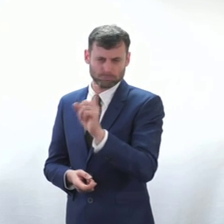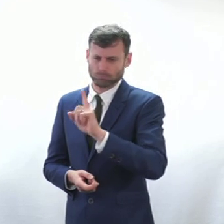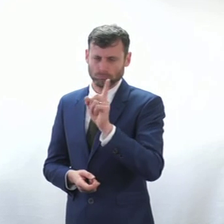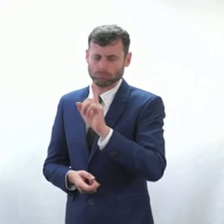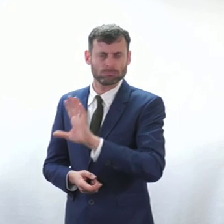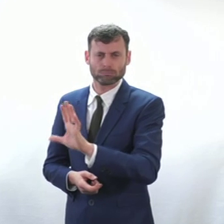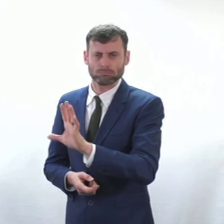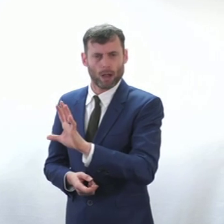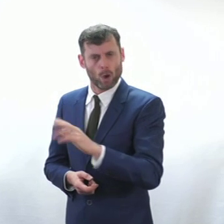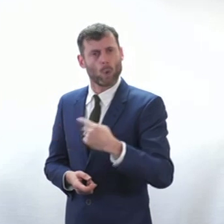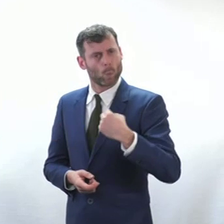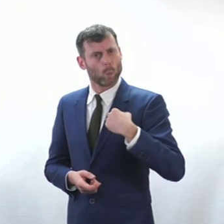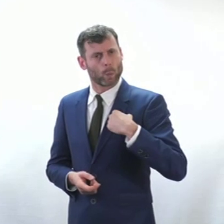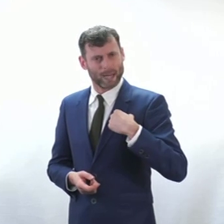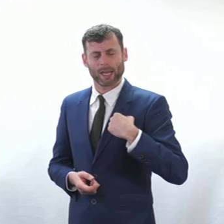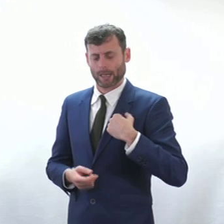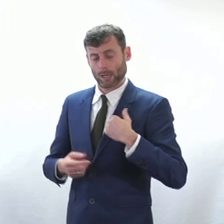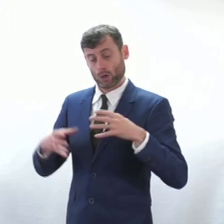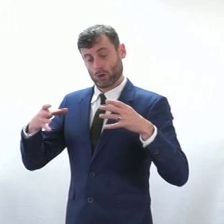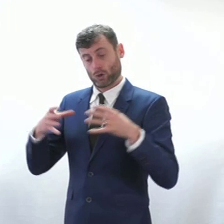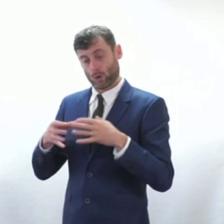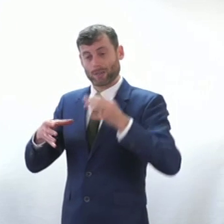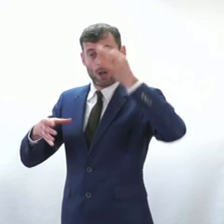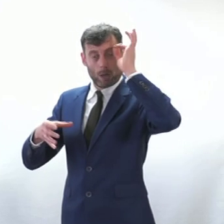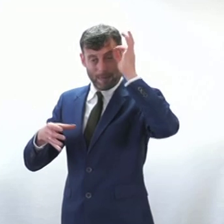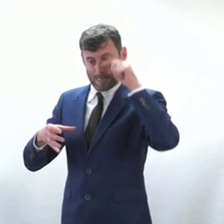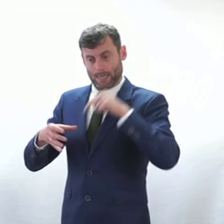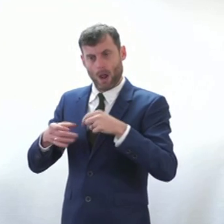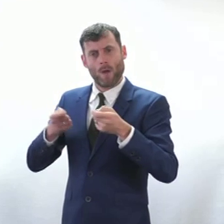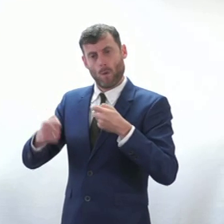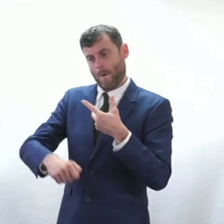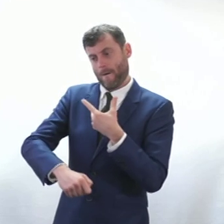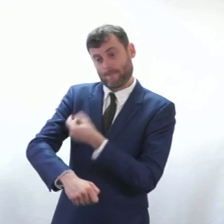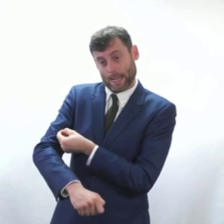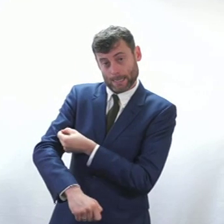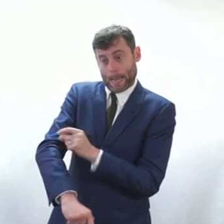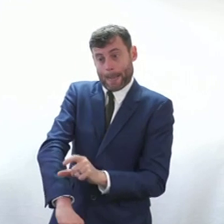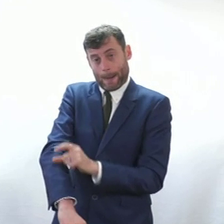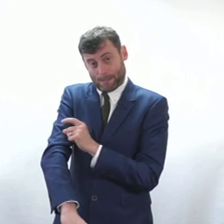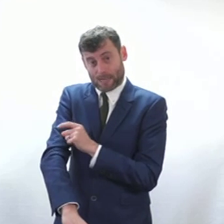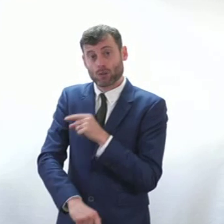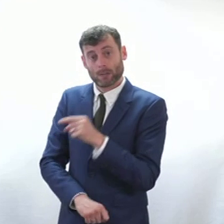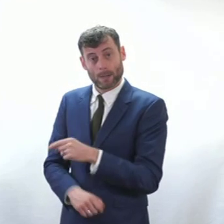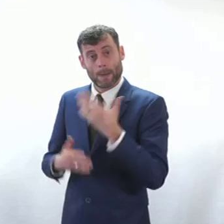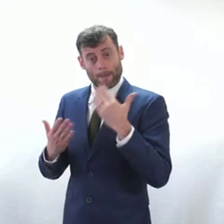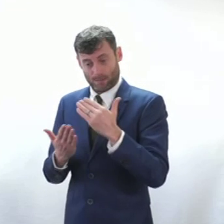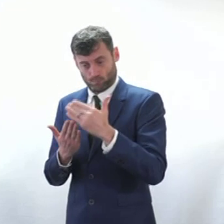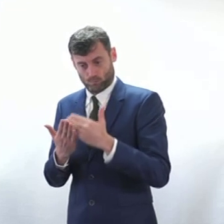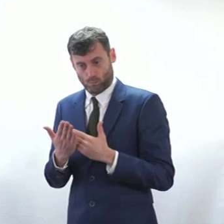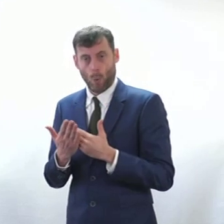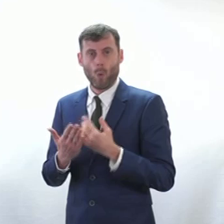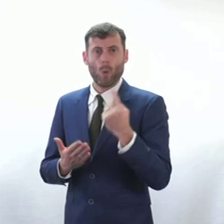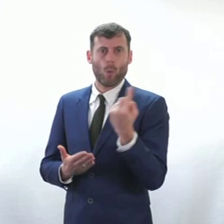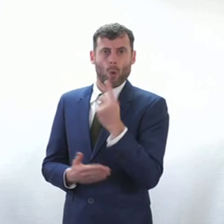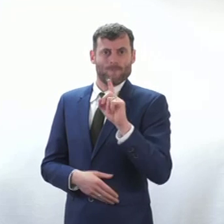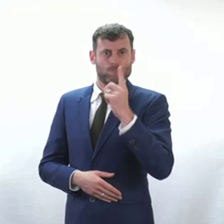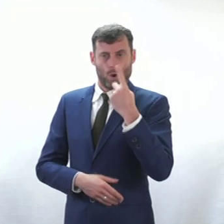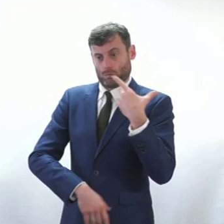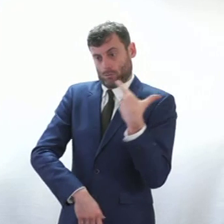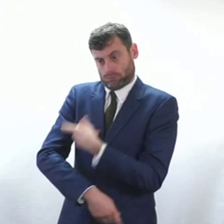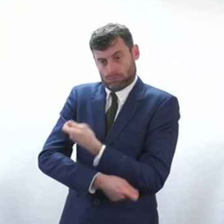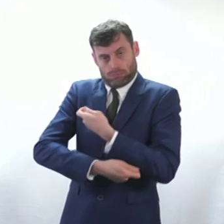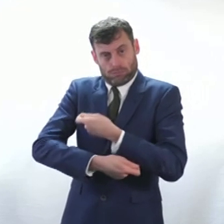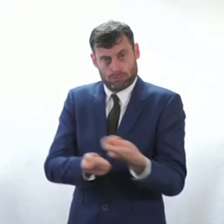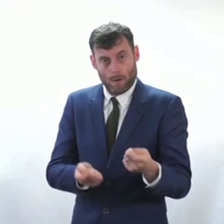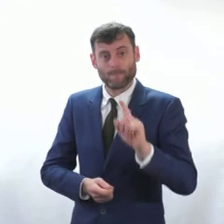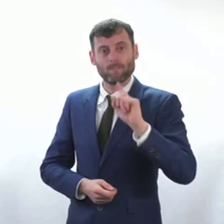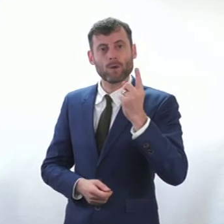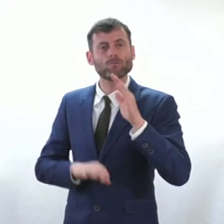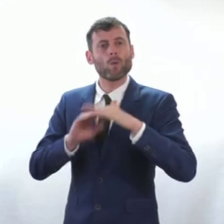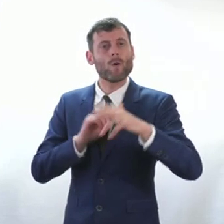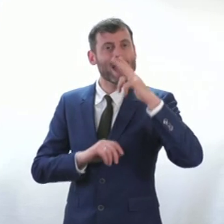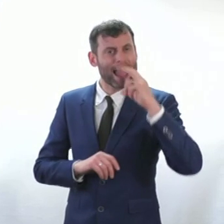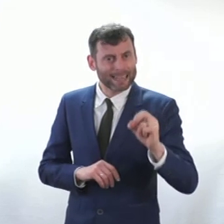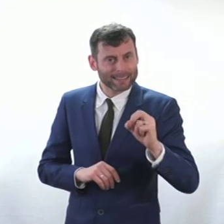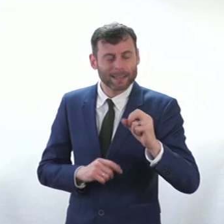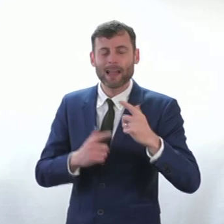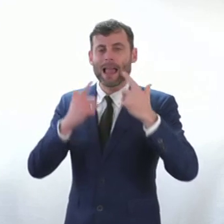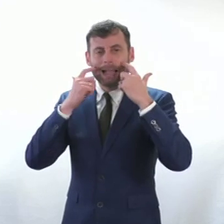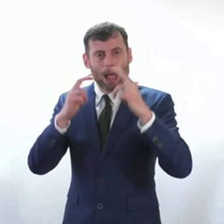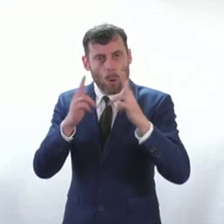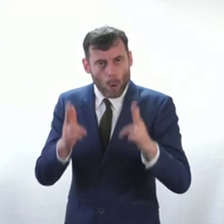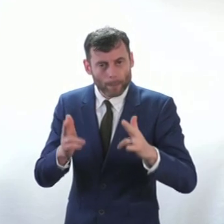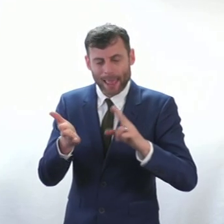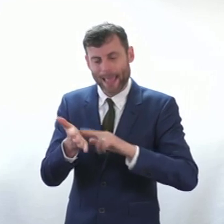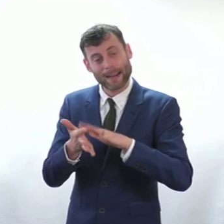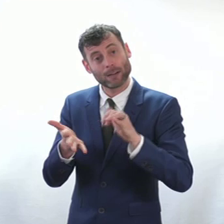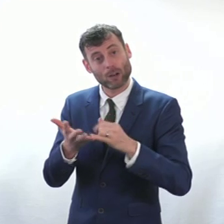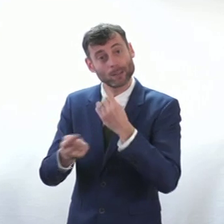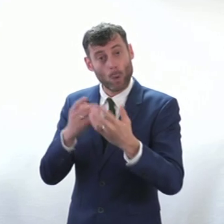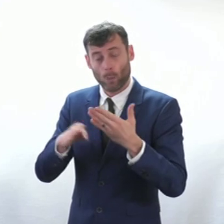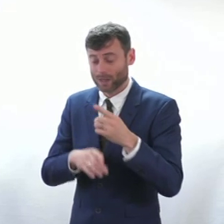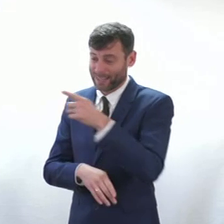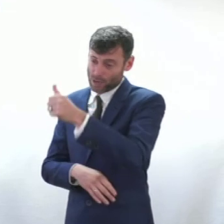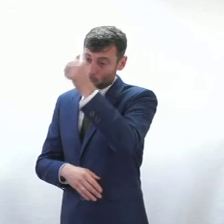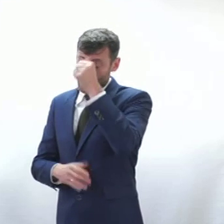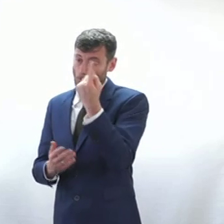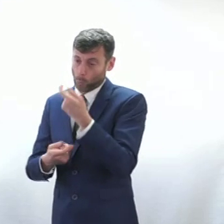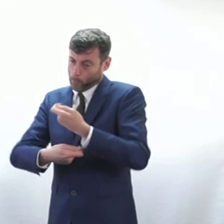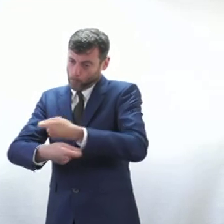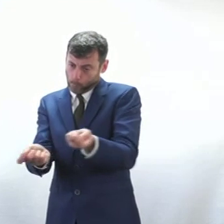Gentleman. The Joint Committee on Vaccination and Immunisation has set out very clear criteria for the groups, starting with those over 80, care home workers, NHS workers and those in care homes, and he knows the criteria very well.